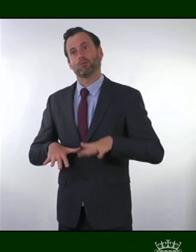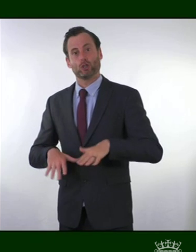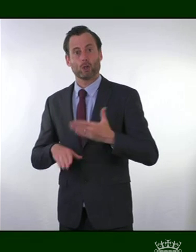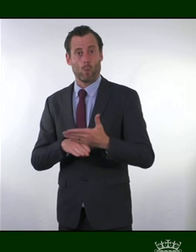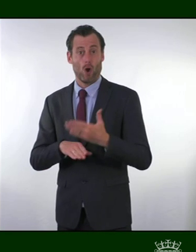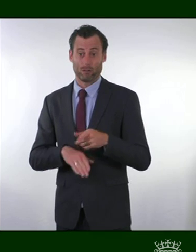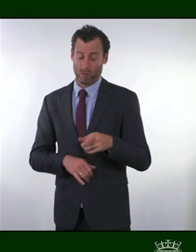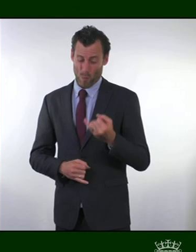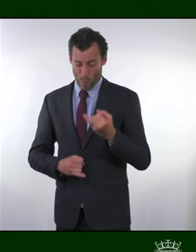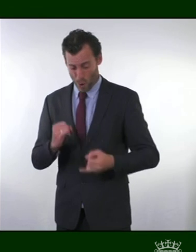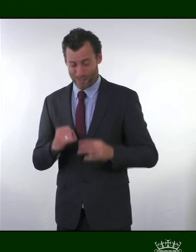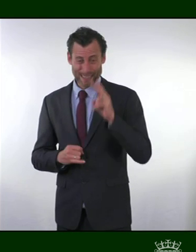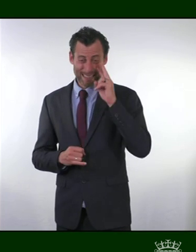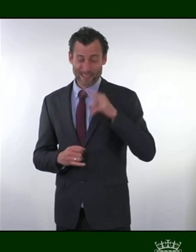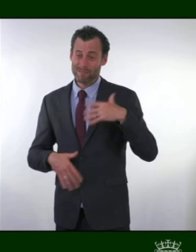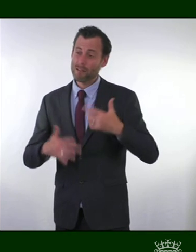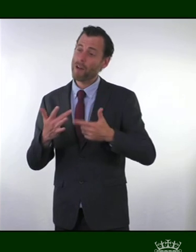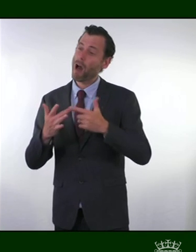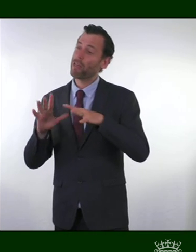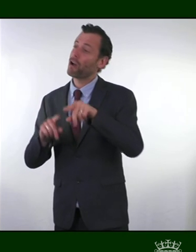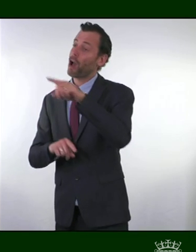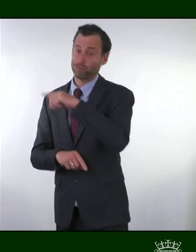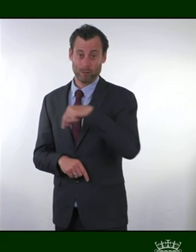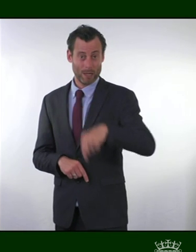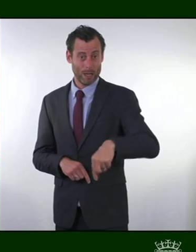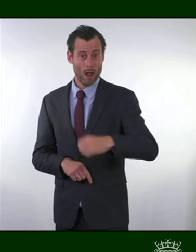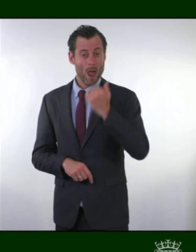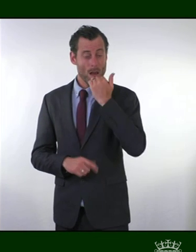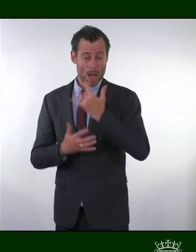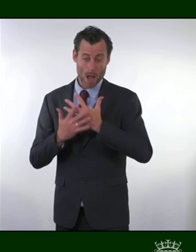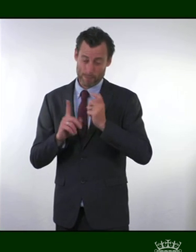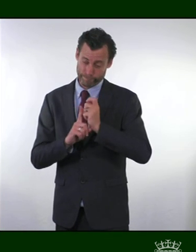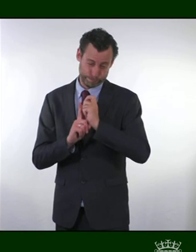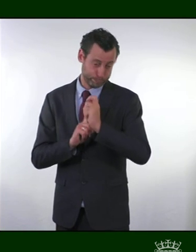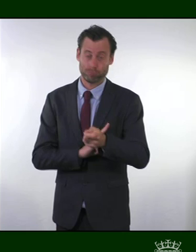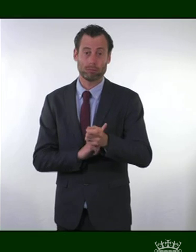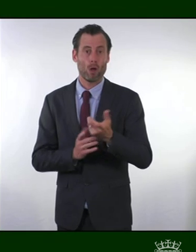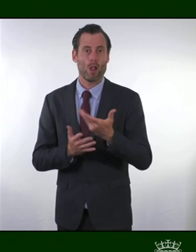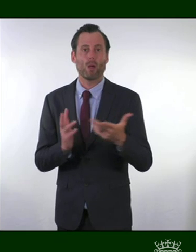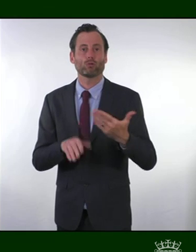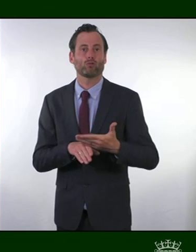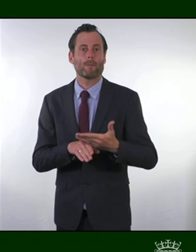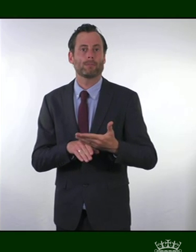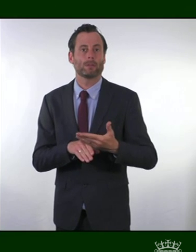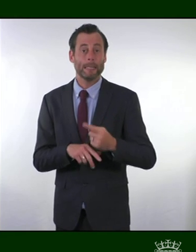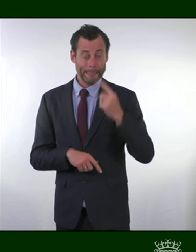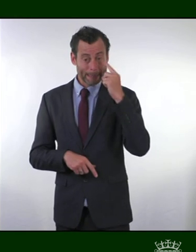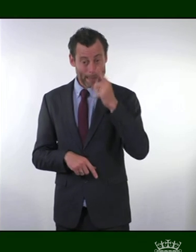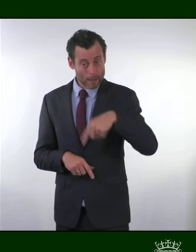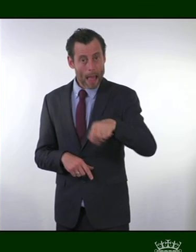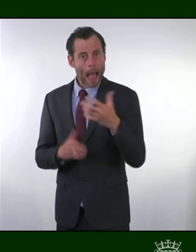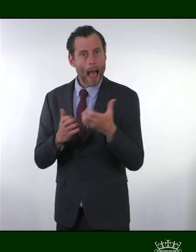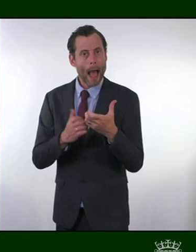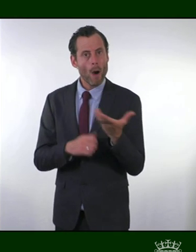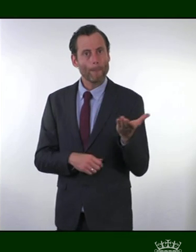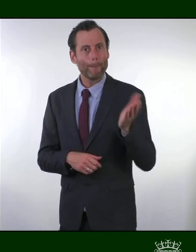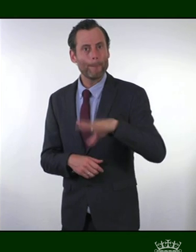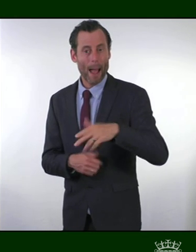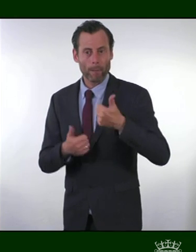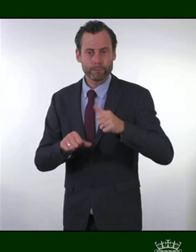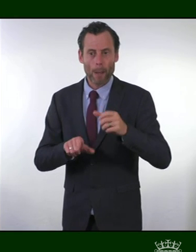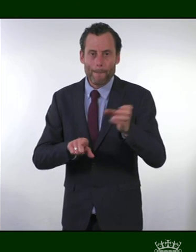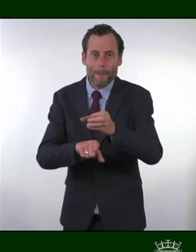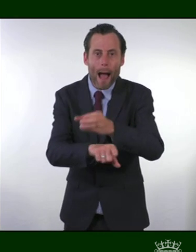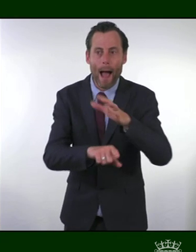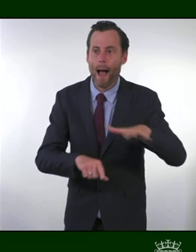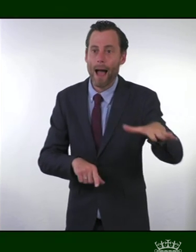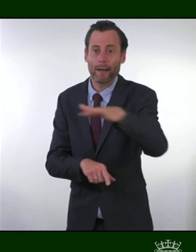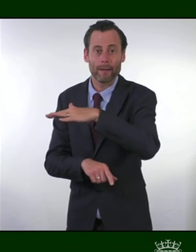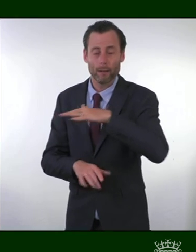It shows that while jobs markets in many other countries have already fully recovered, in Britain it could take comparatively much, much longer for vacancy levels to return to normal.